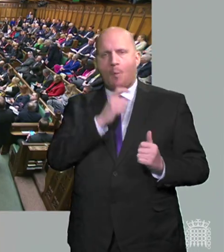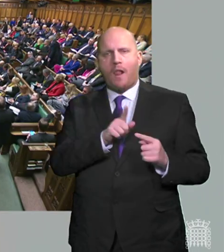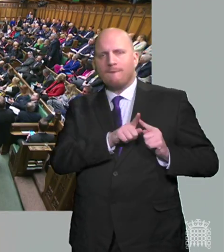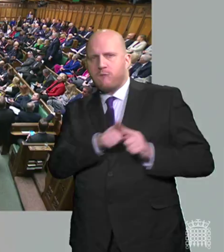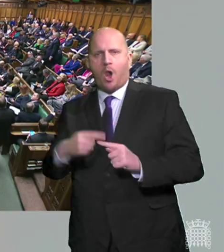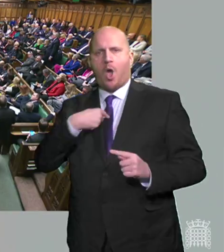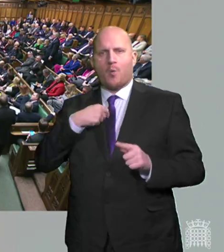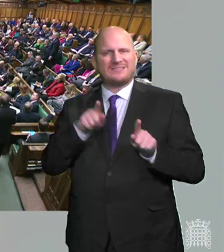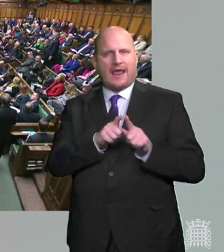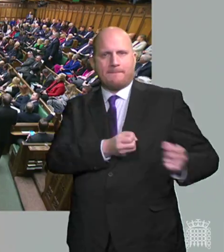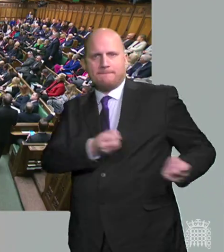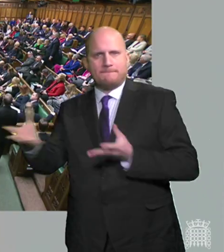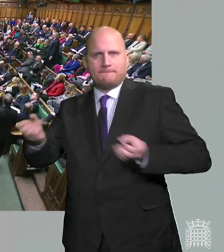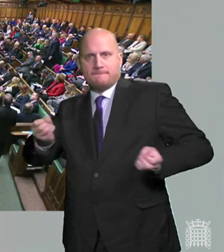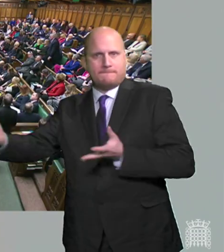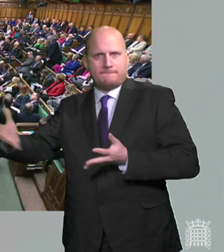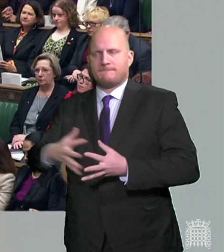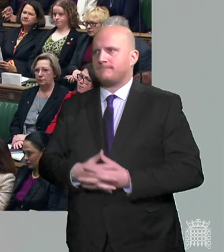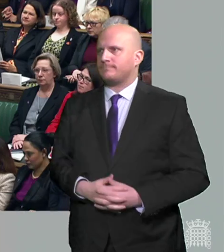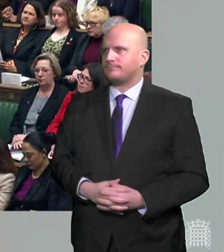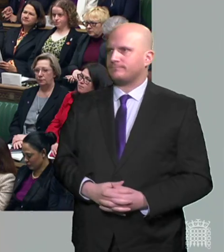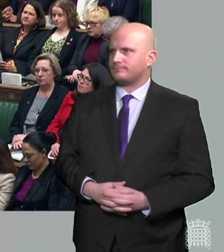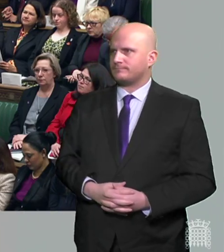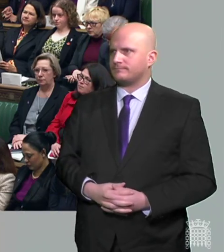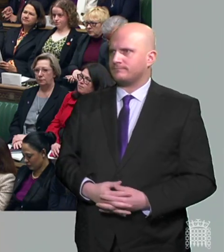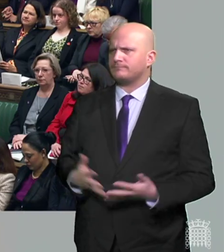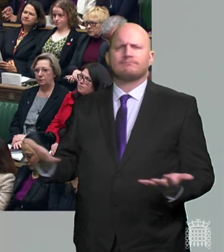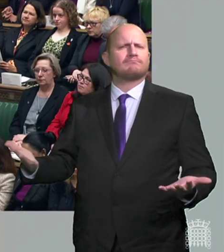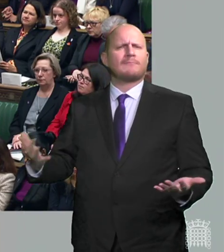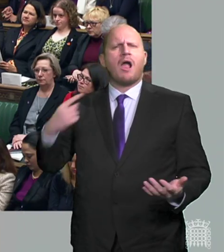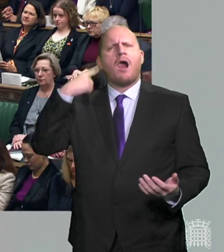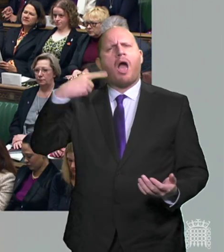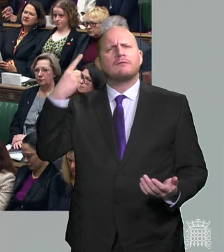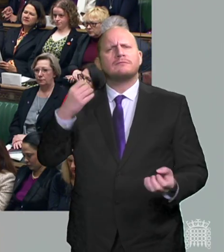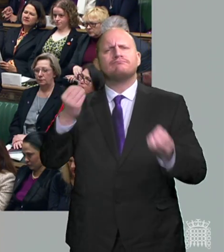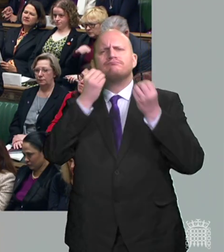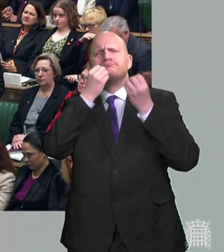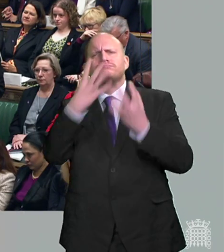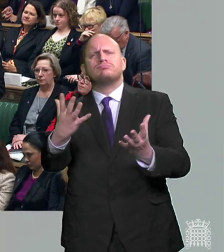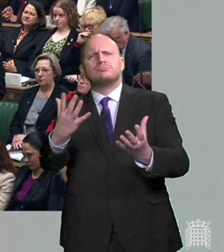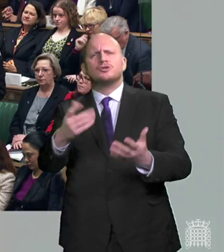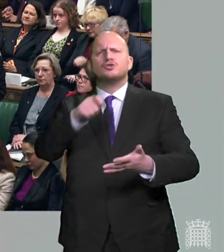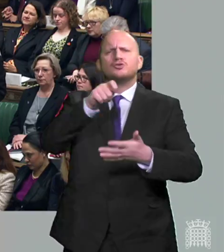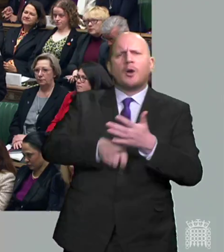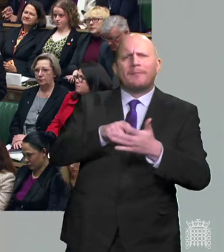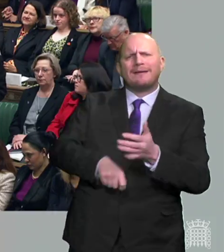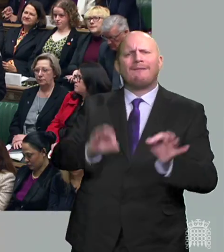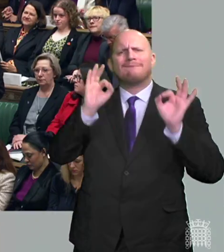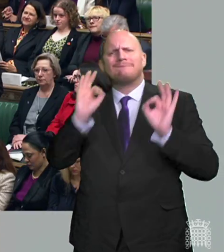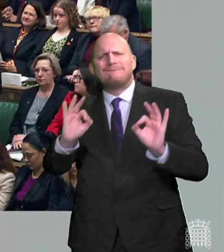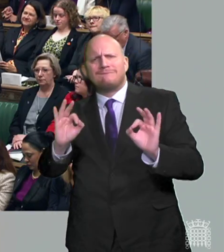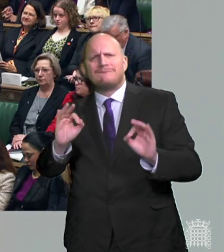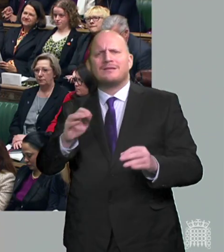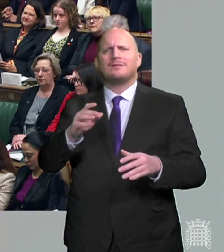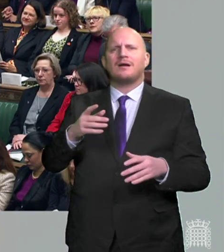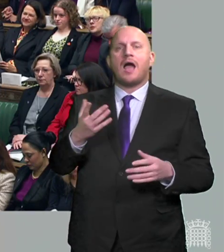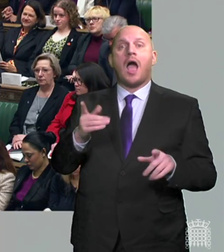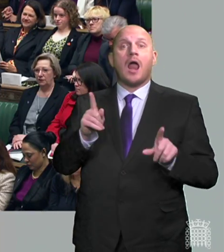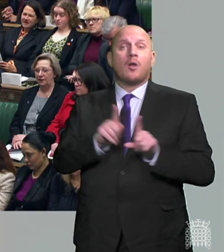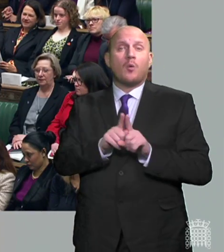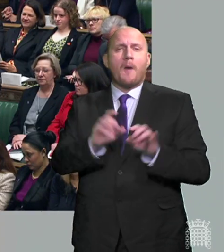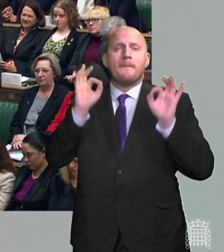Mr Speaker, London has it all: prime property, shopping, schools, and even the perfect time zone for money laundering.